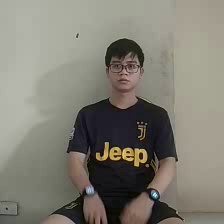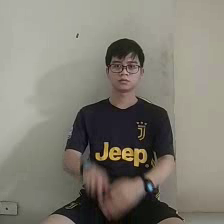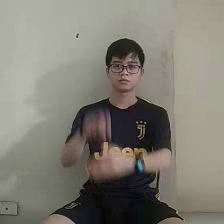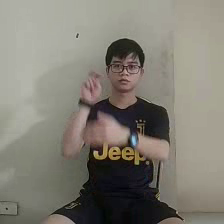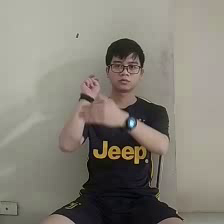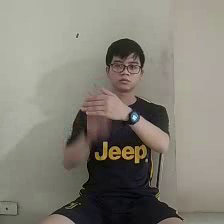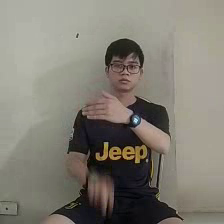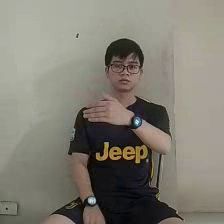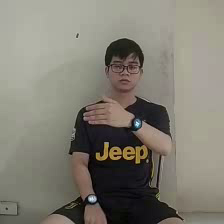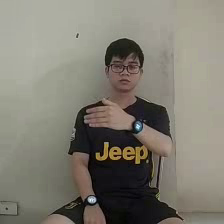Phạt